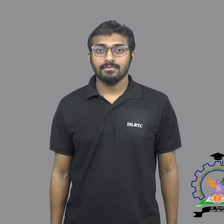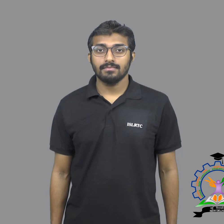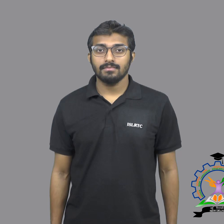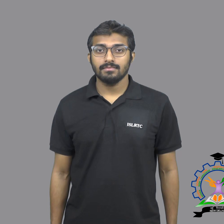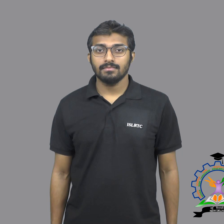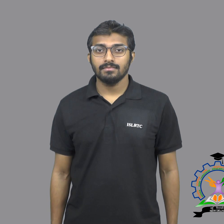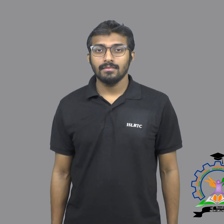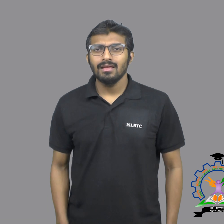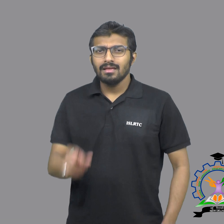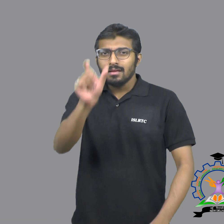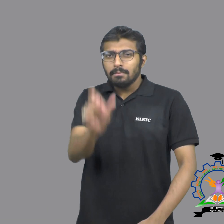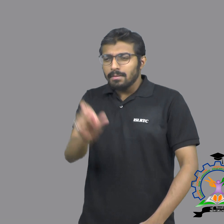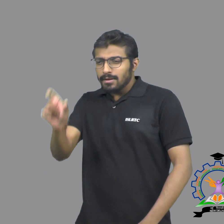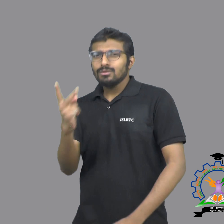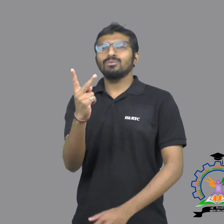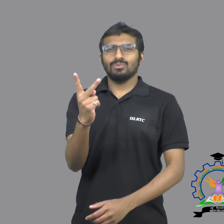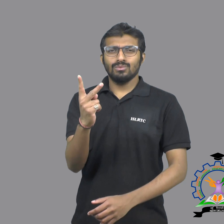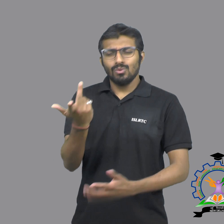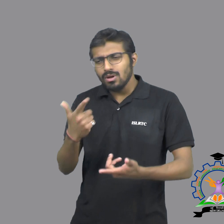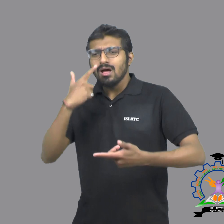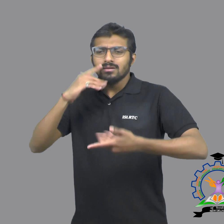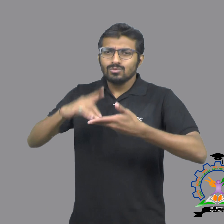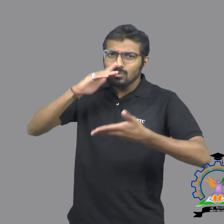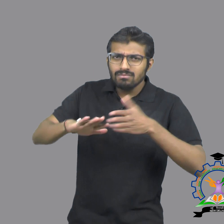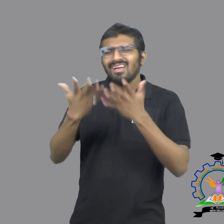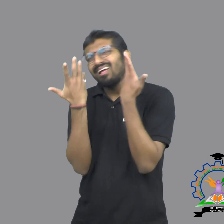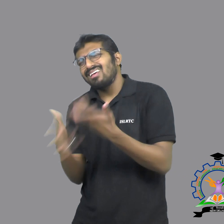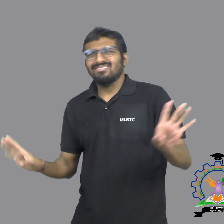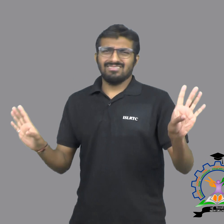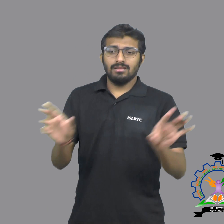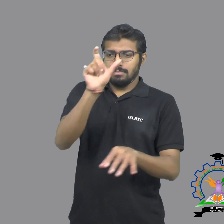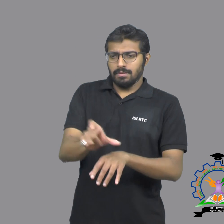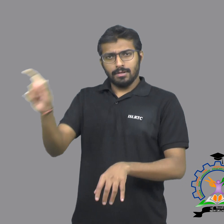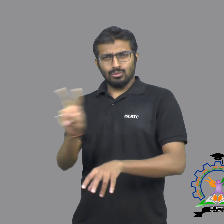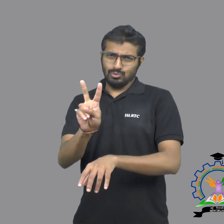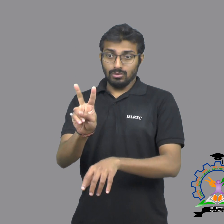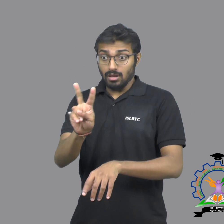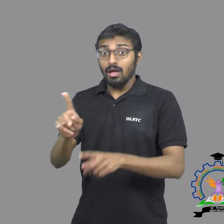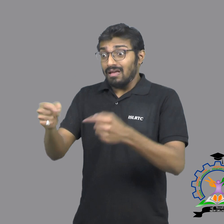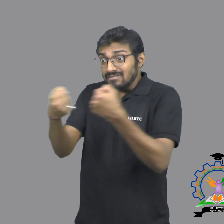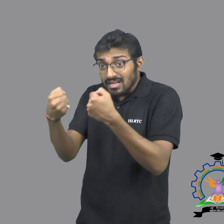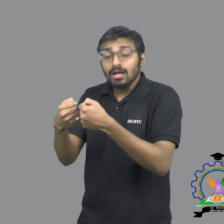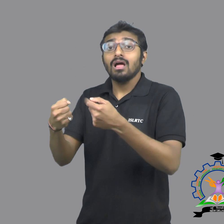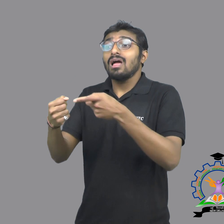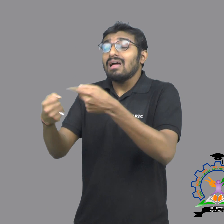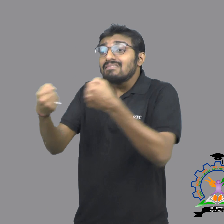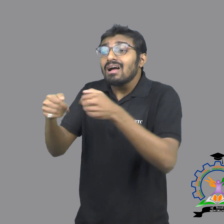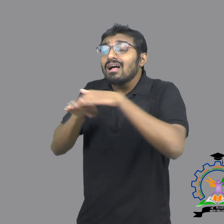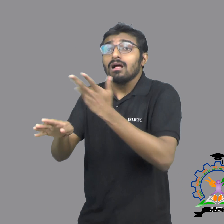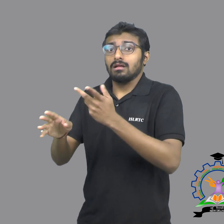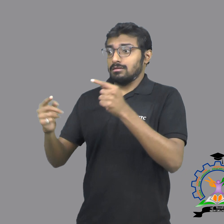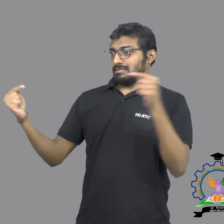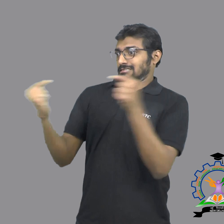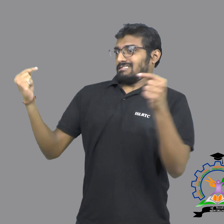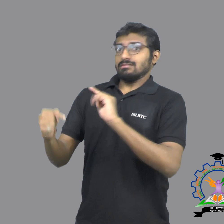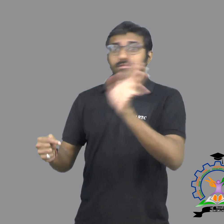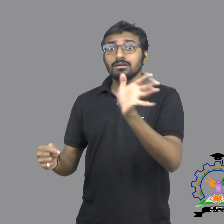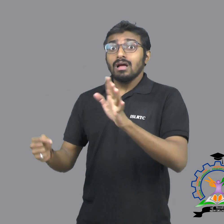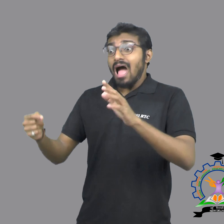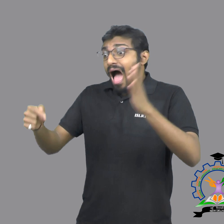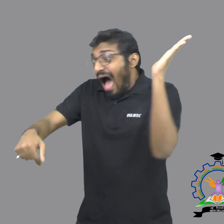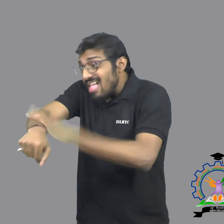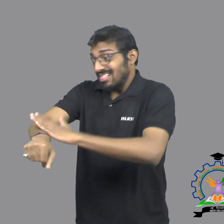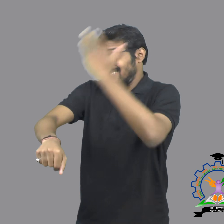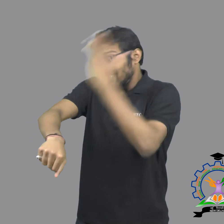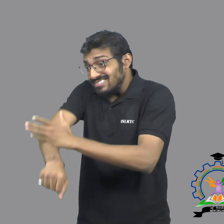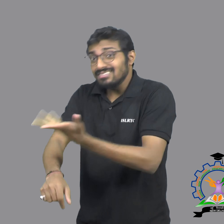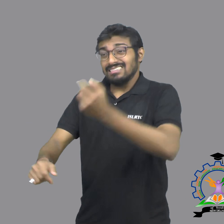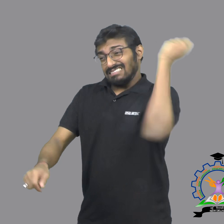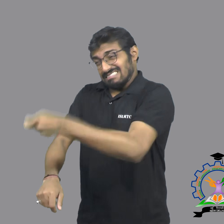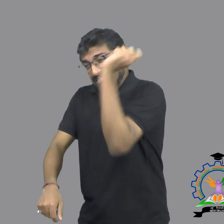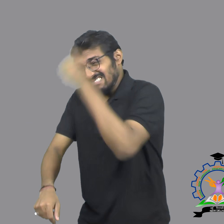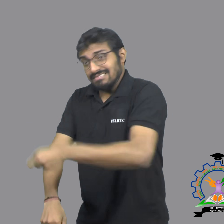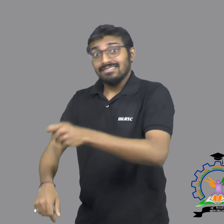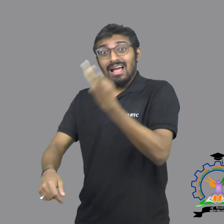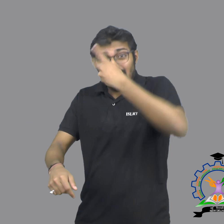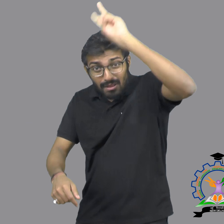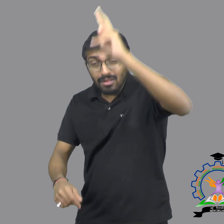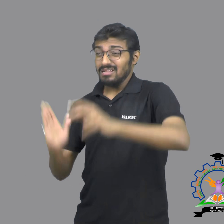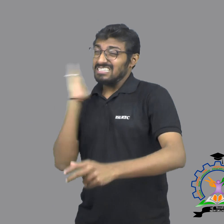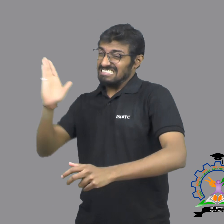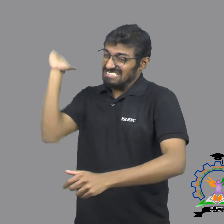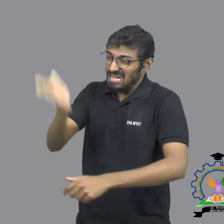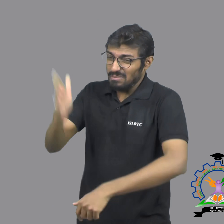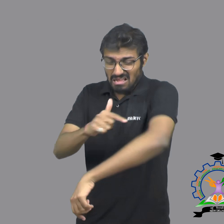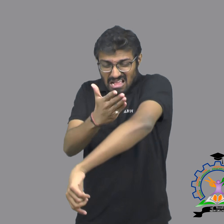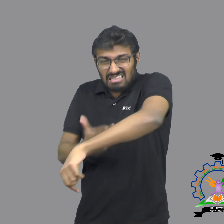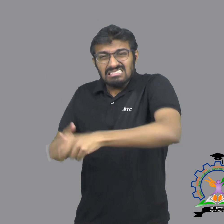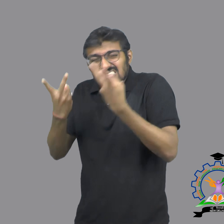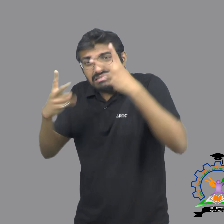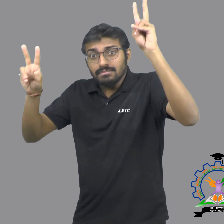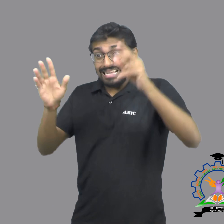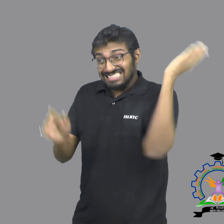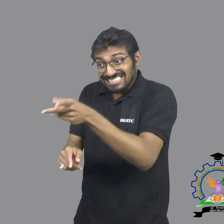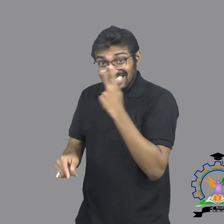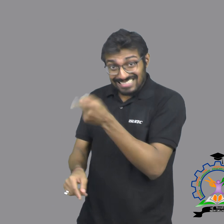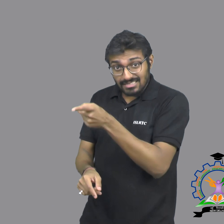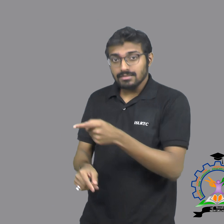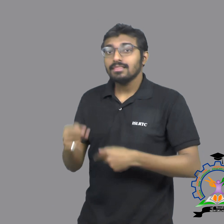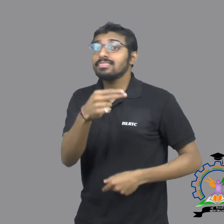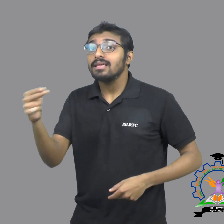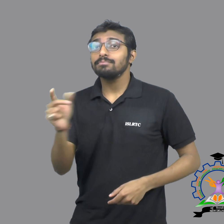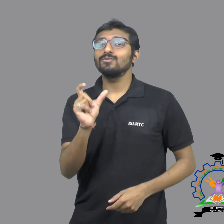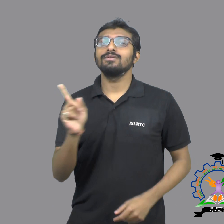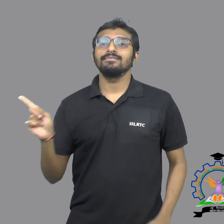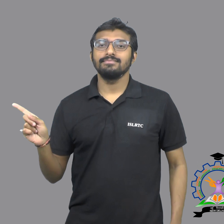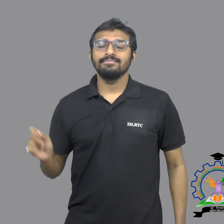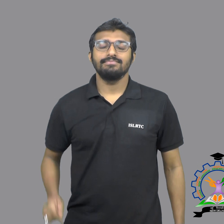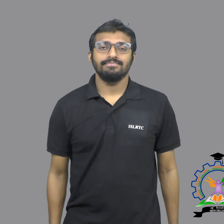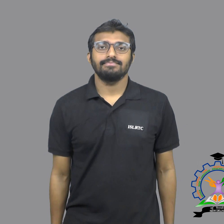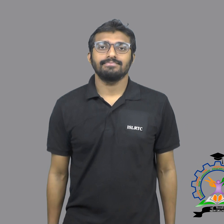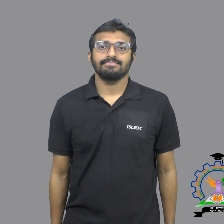Batter (Beat)